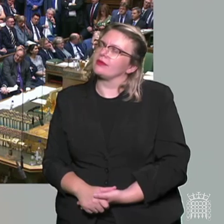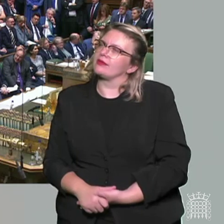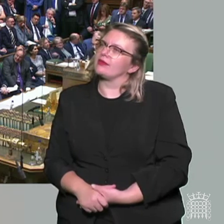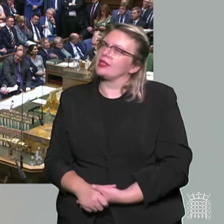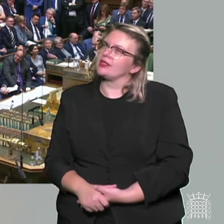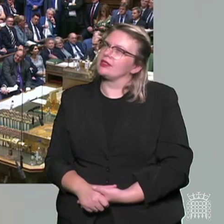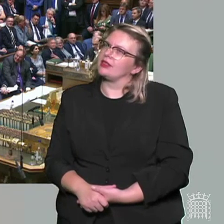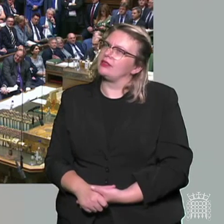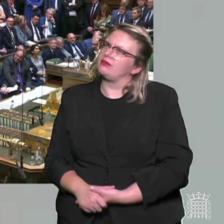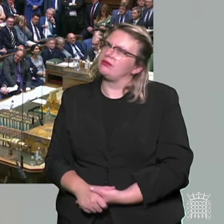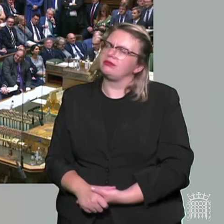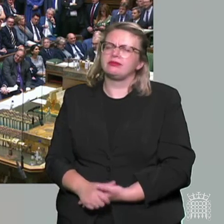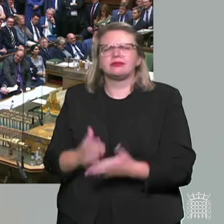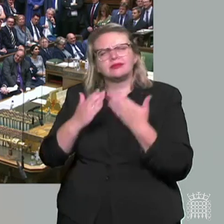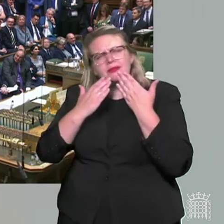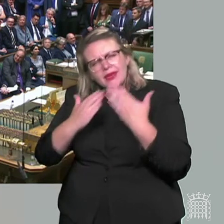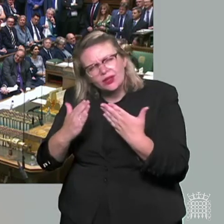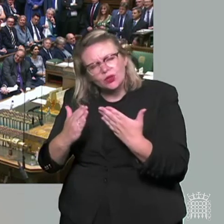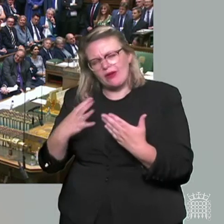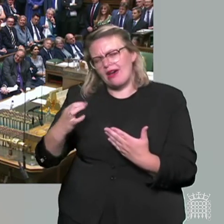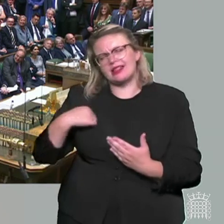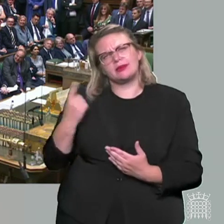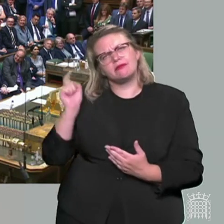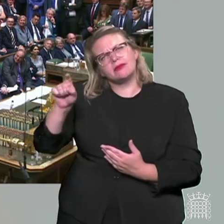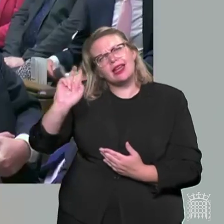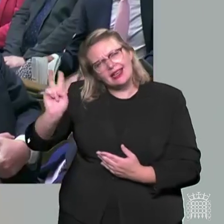I thank my honourable Friend for that renewed invitation.